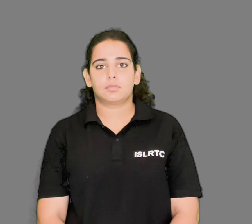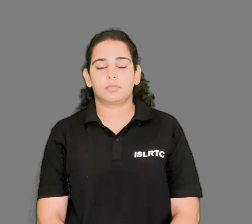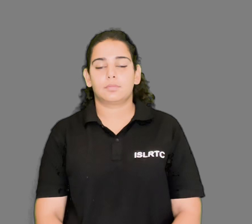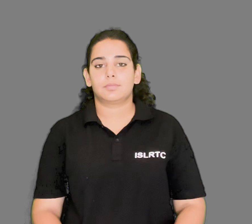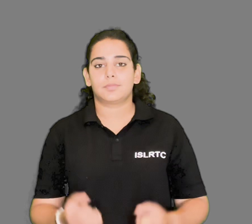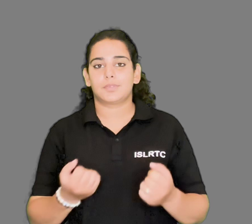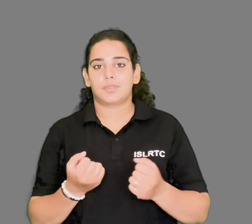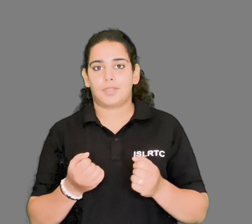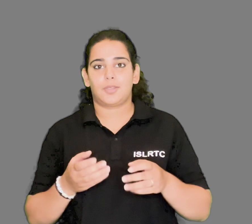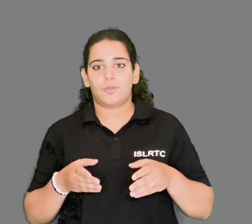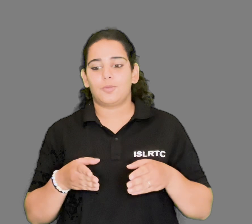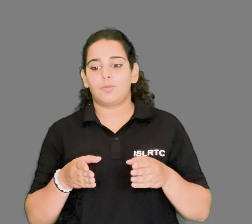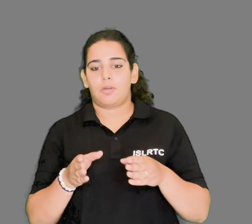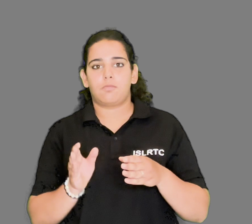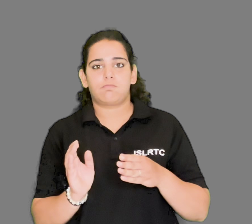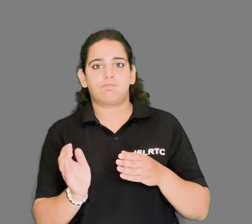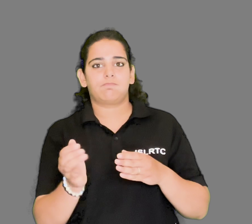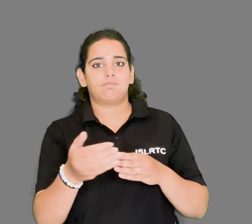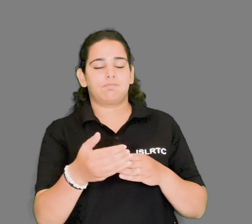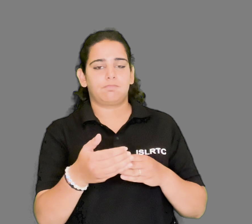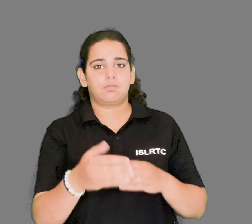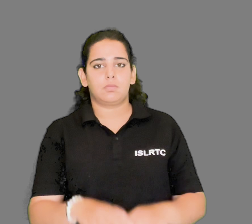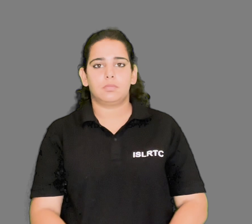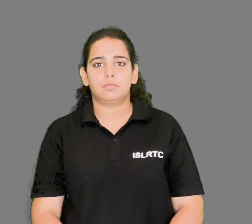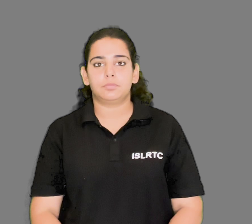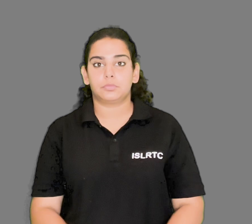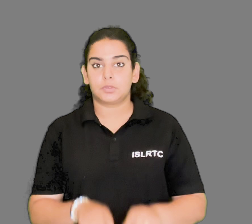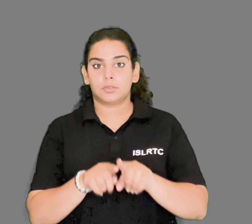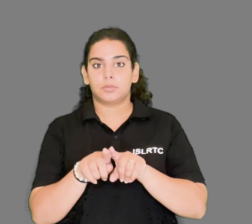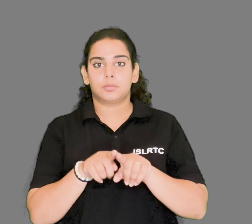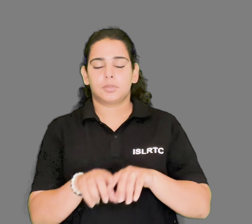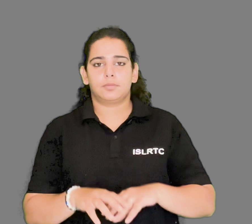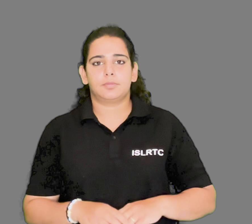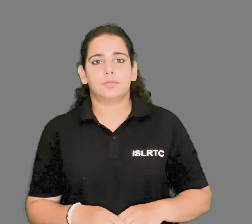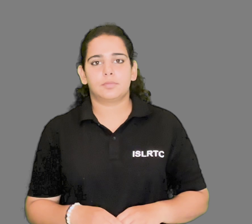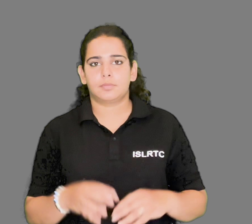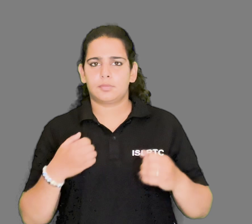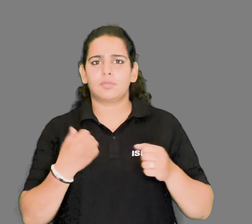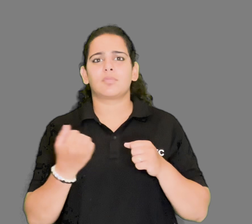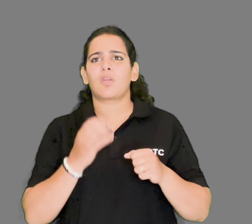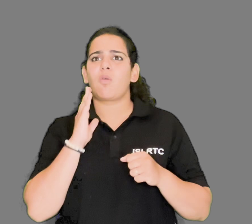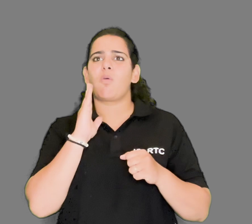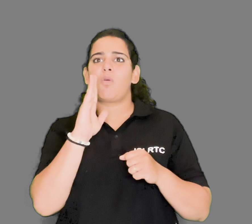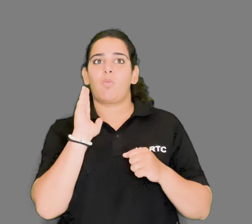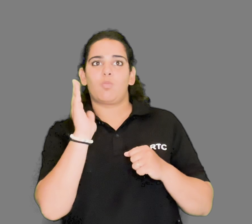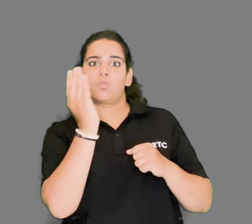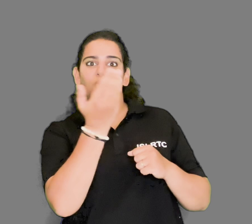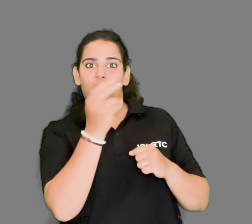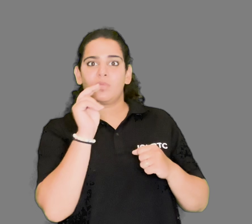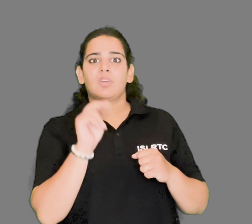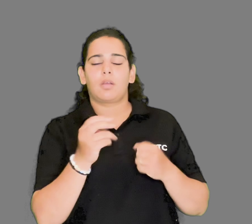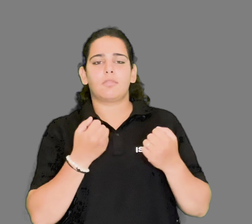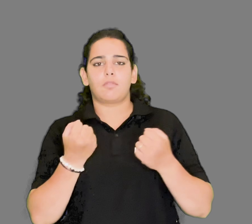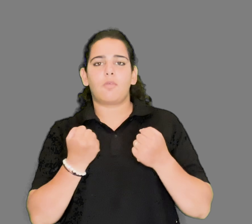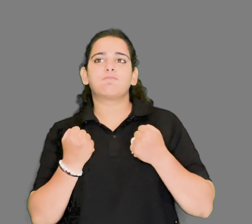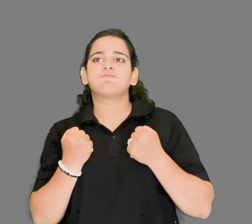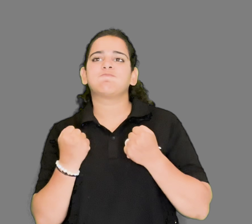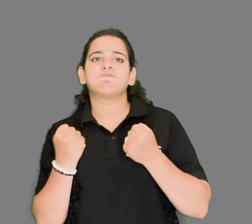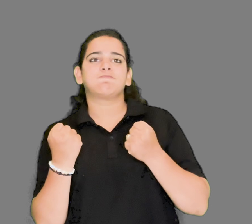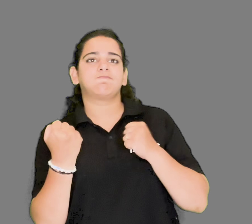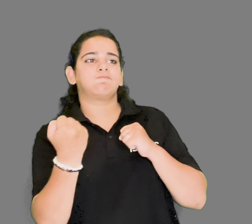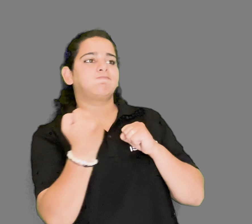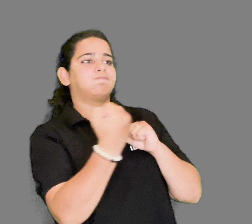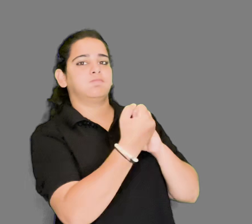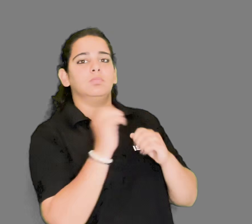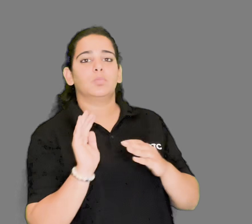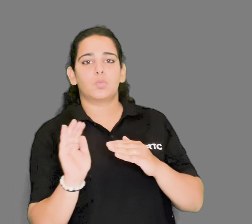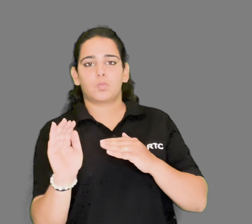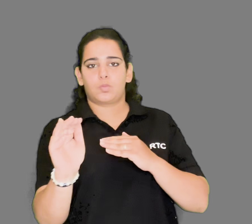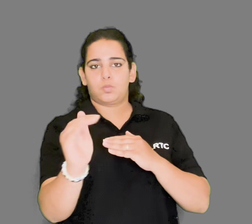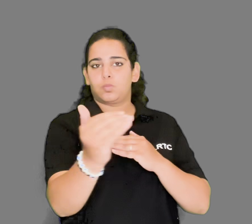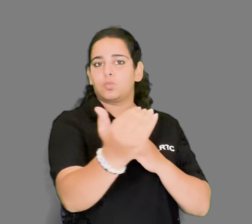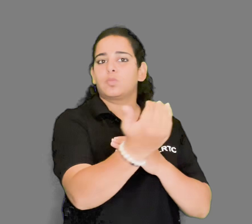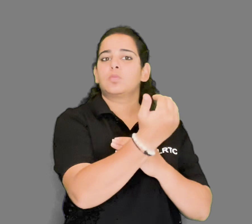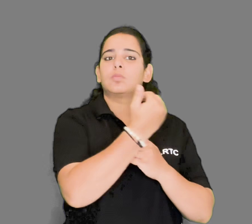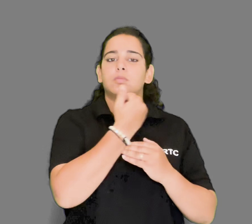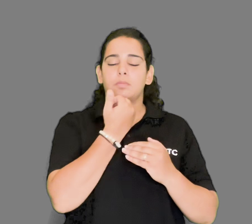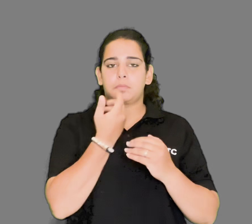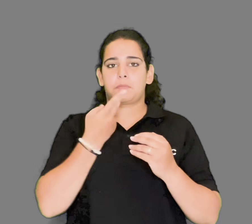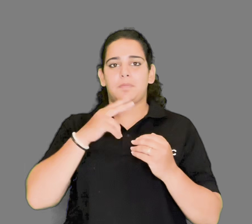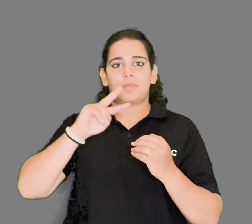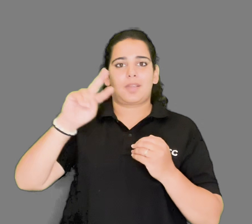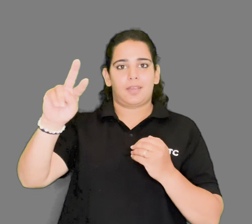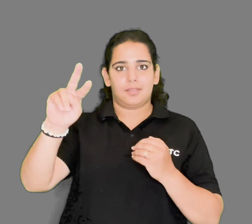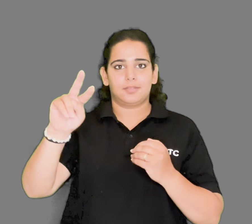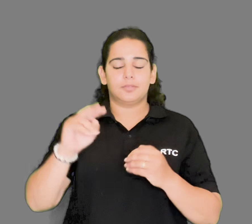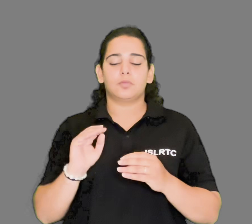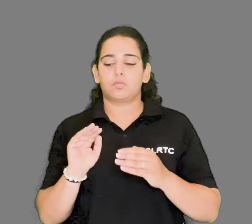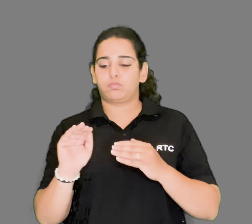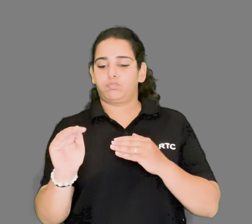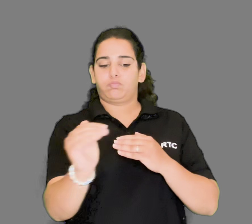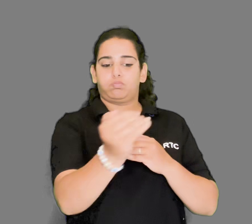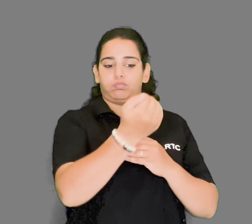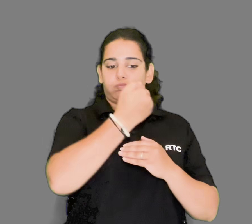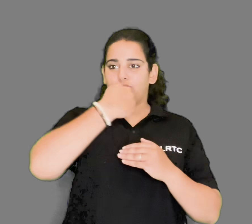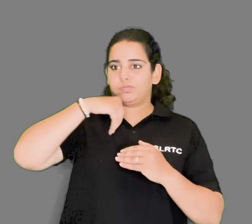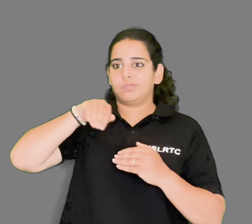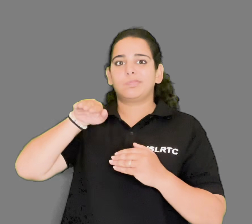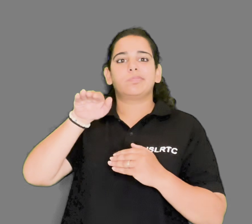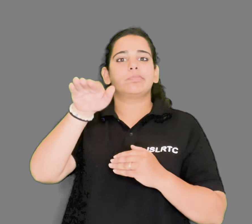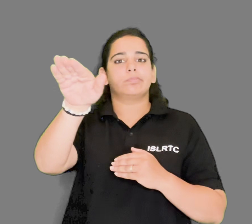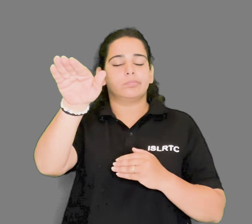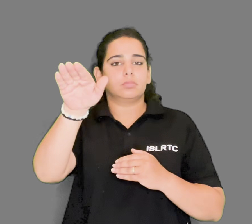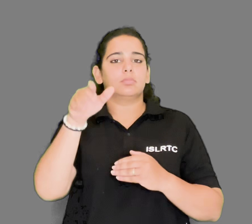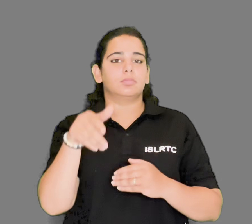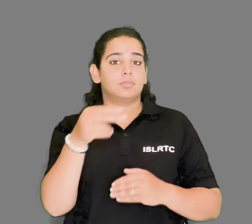Turning Radius The minimum space required for a wheelchair or mobility device to make a complete turn, which must be of accessible spaces